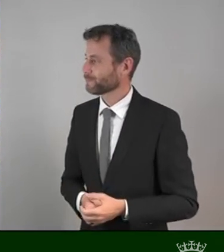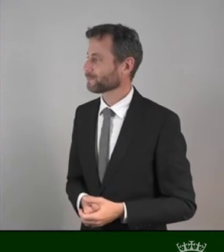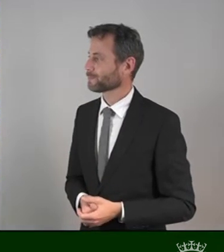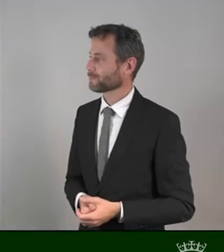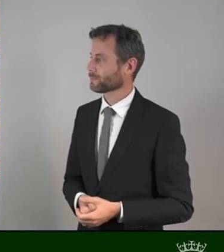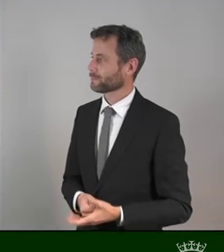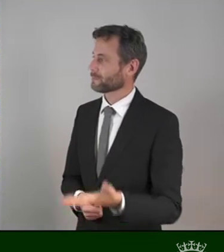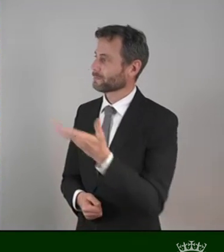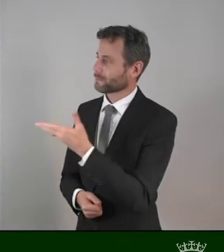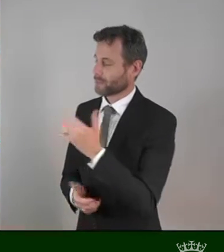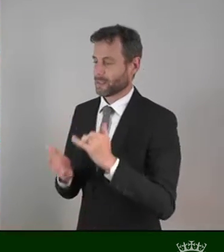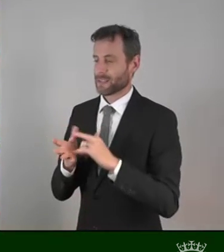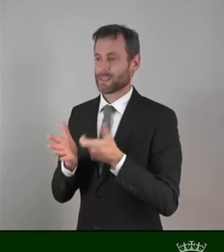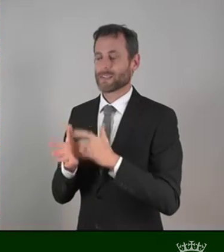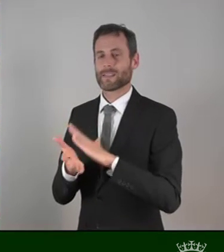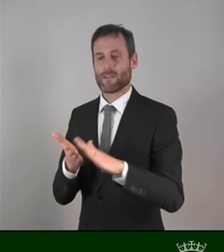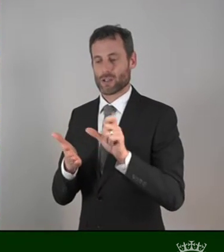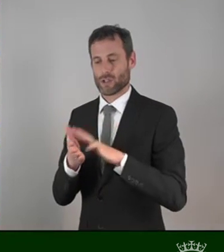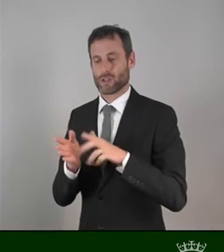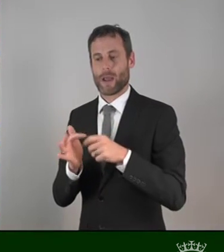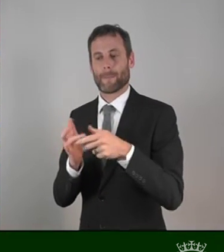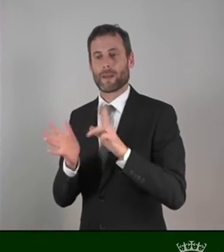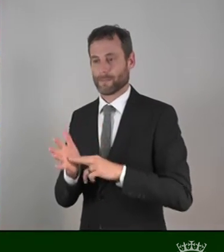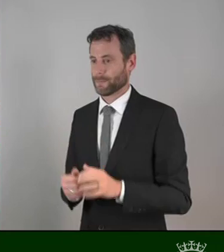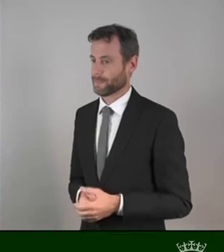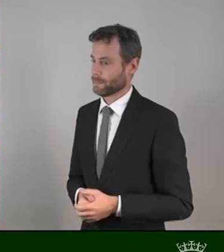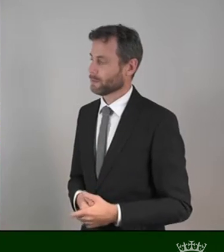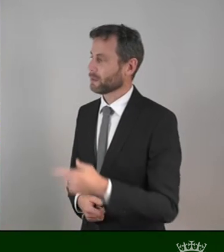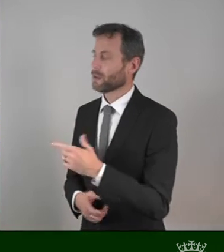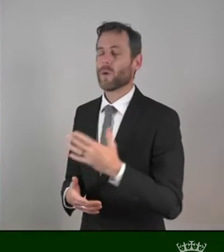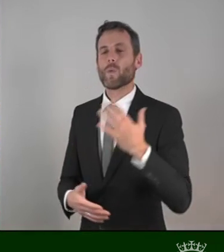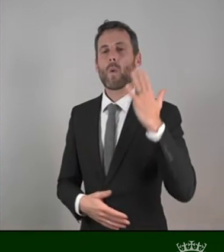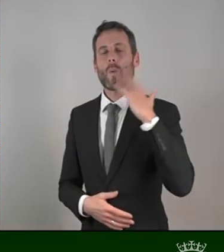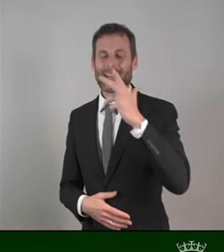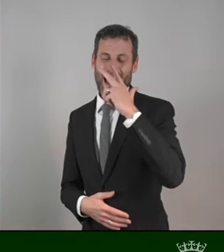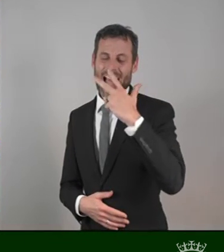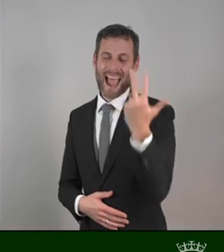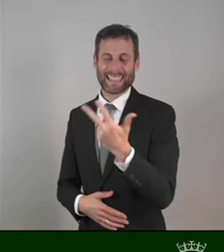Sexual exploitation does not end when you turn 18.